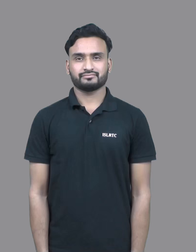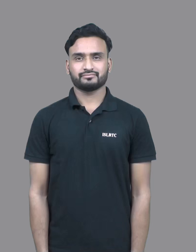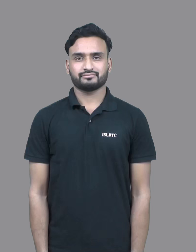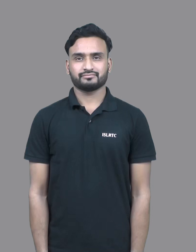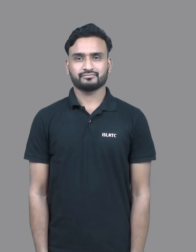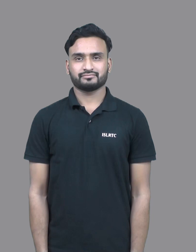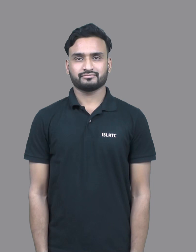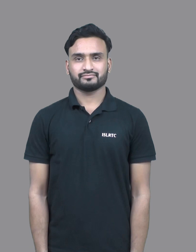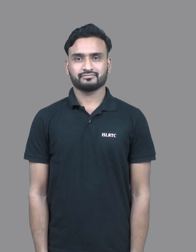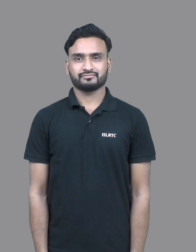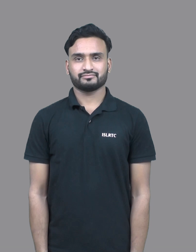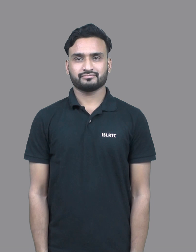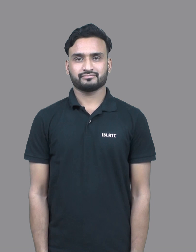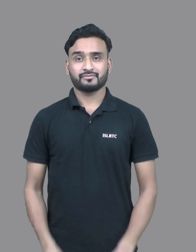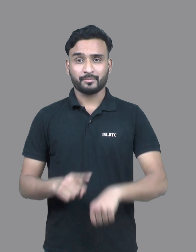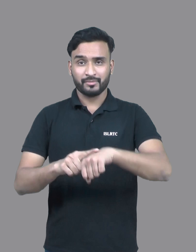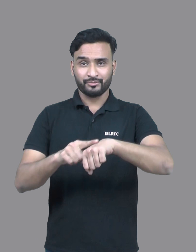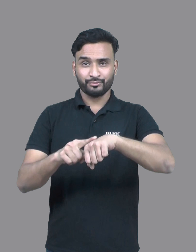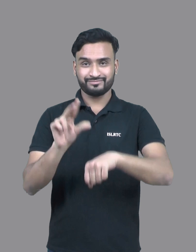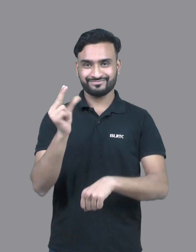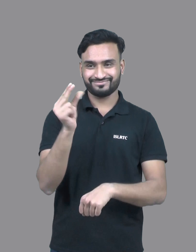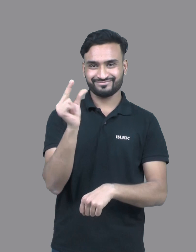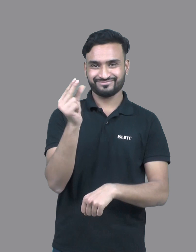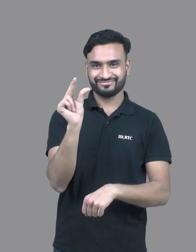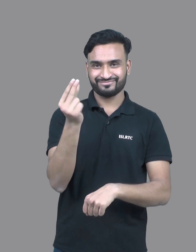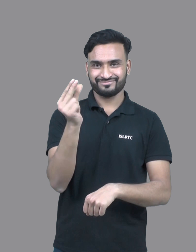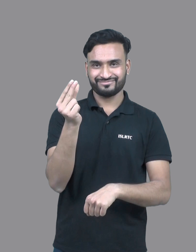Gulab Jamun